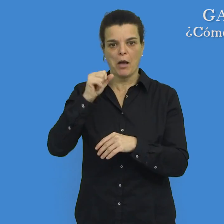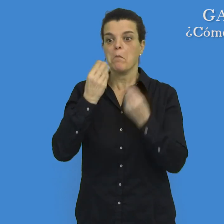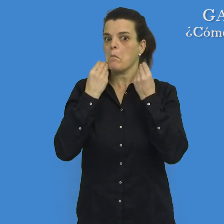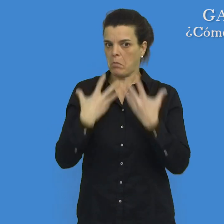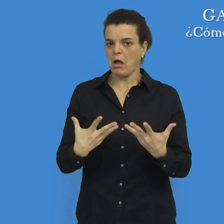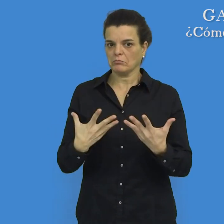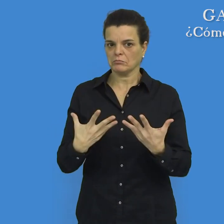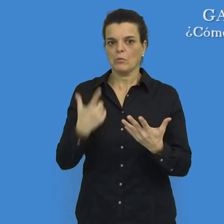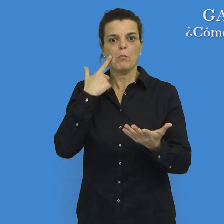bien